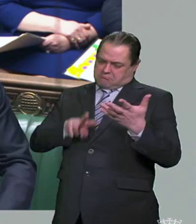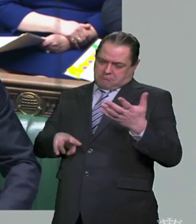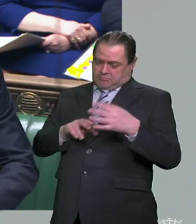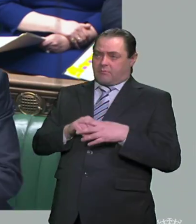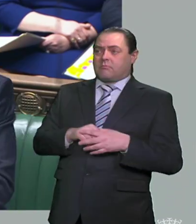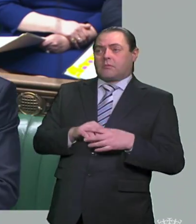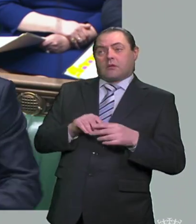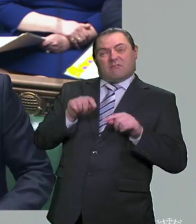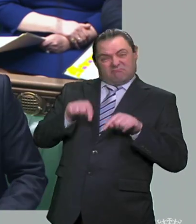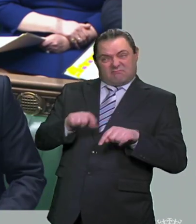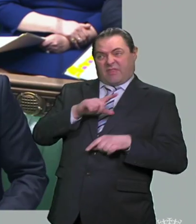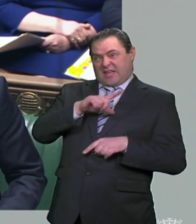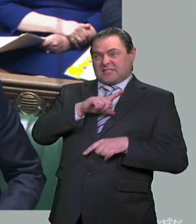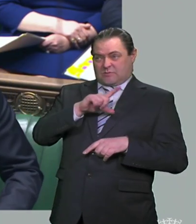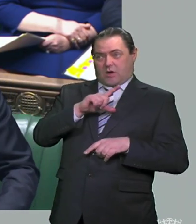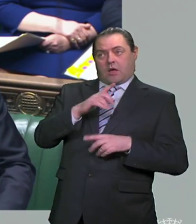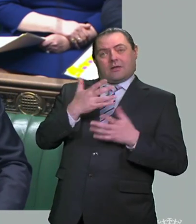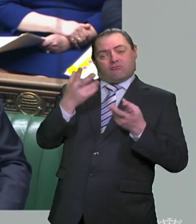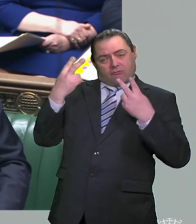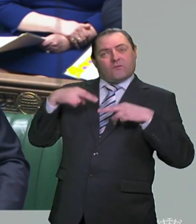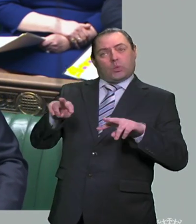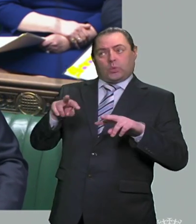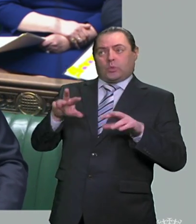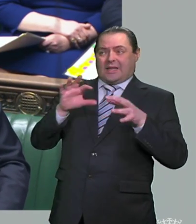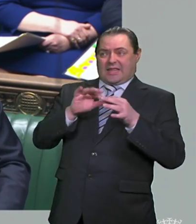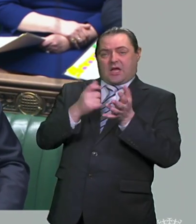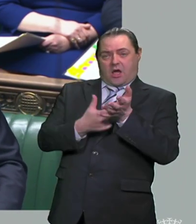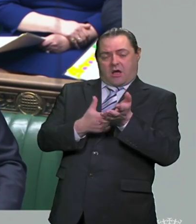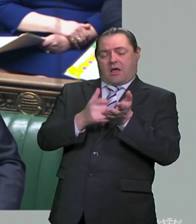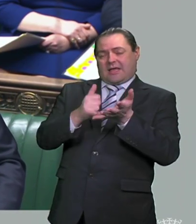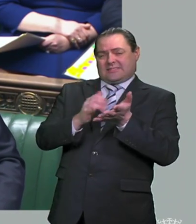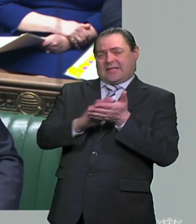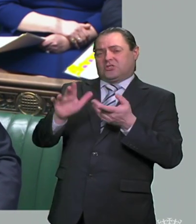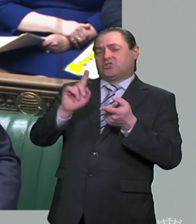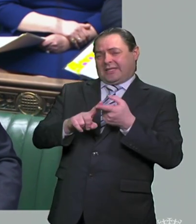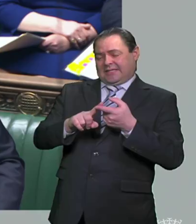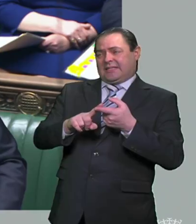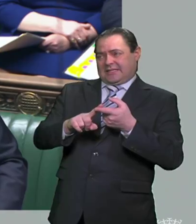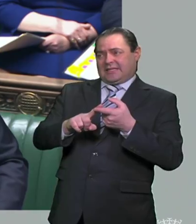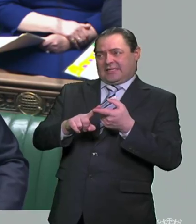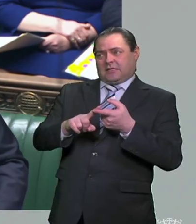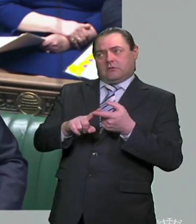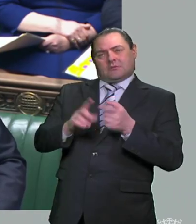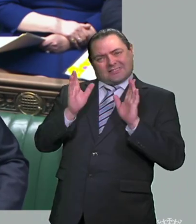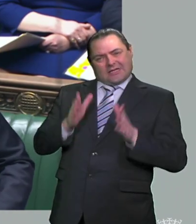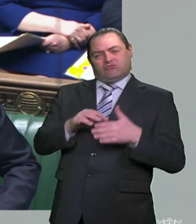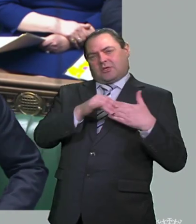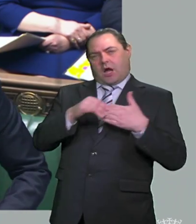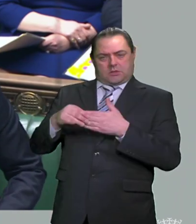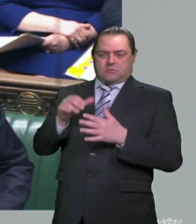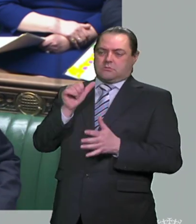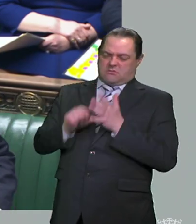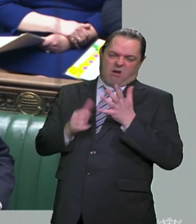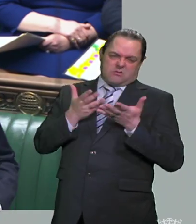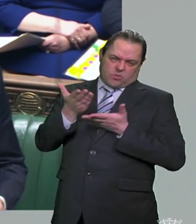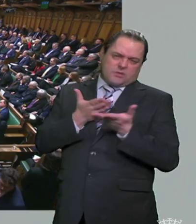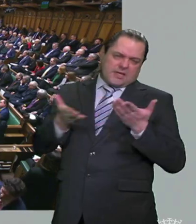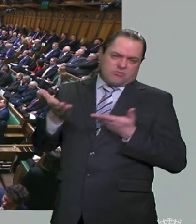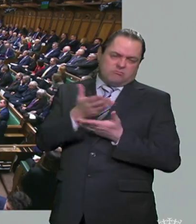As a result of all this, we are bringing forward a review of RSHE statutory guidance and will start our consultation as soon as possible.